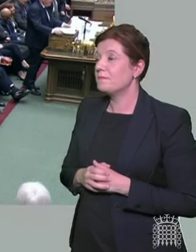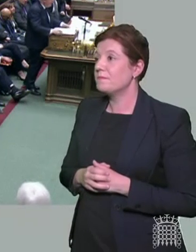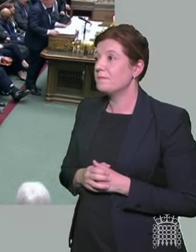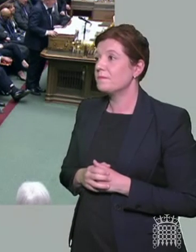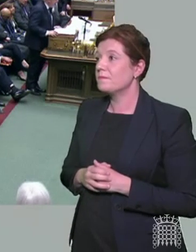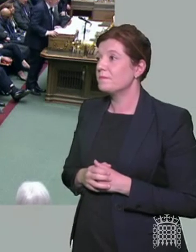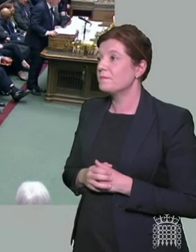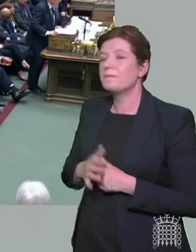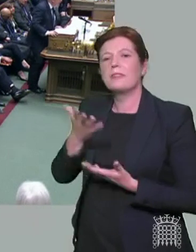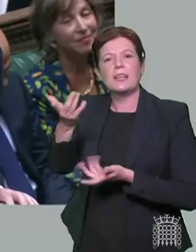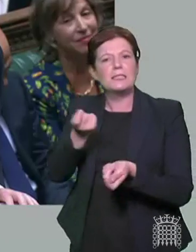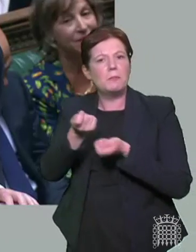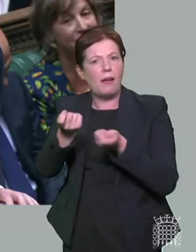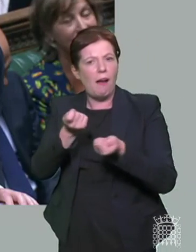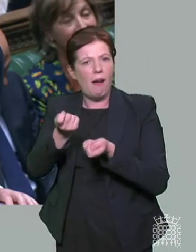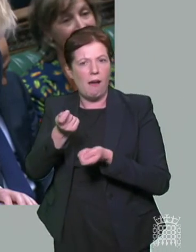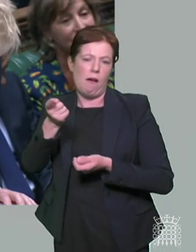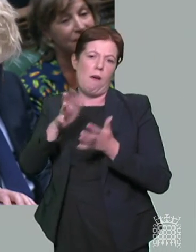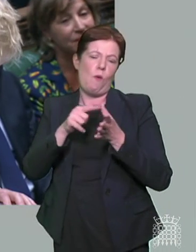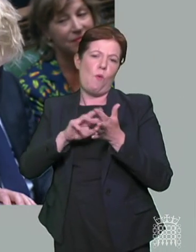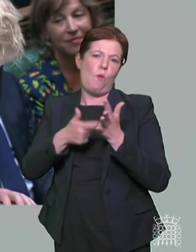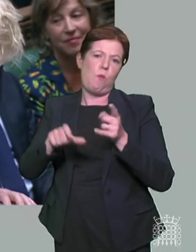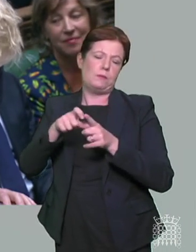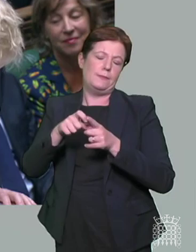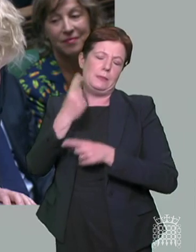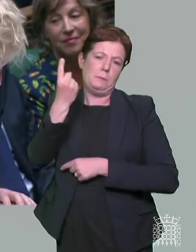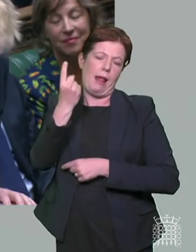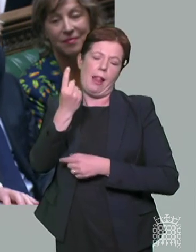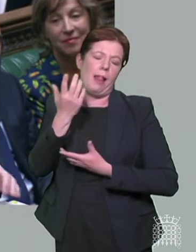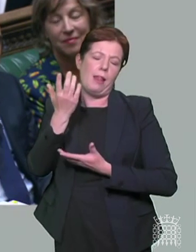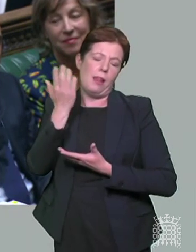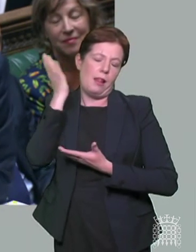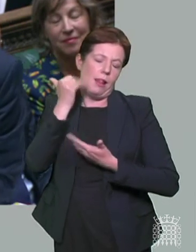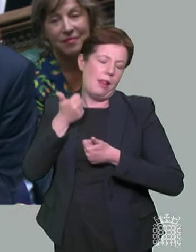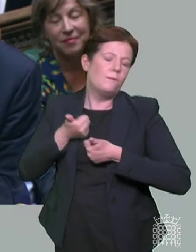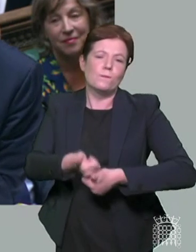My honourable Friend is a fantastic champion for Watford.